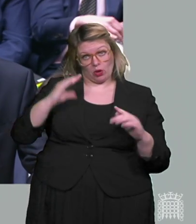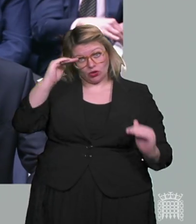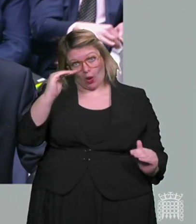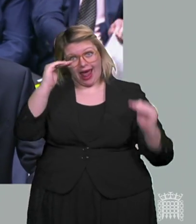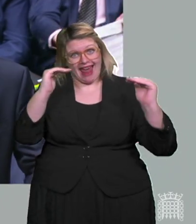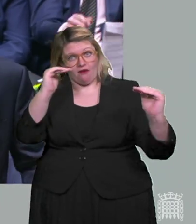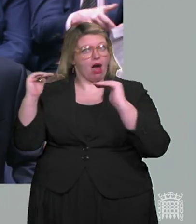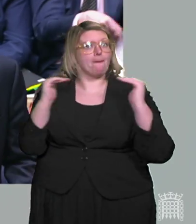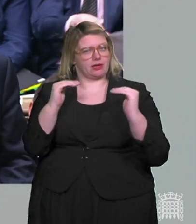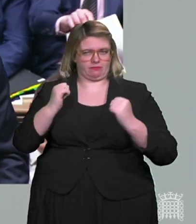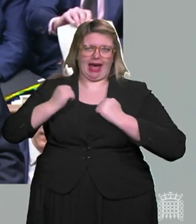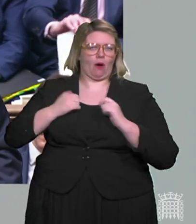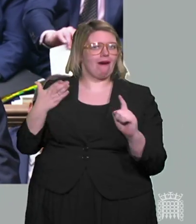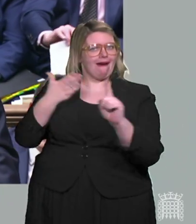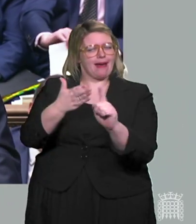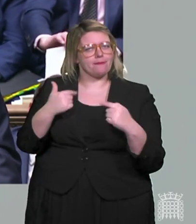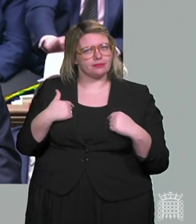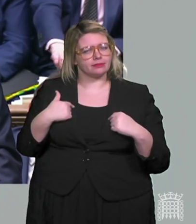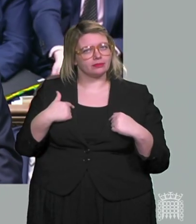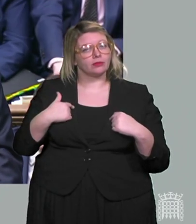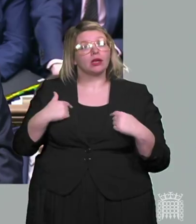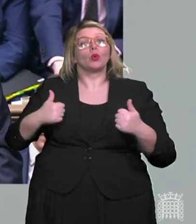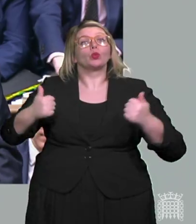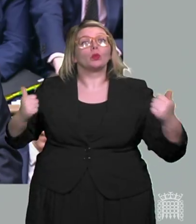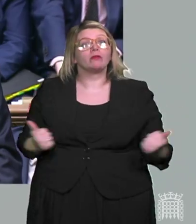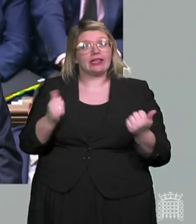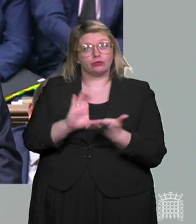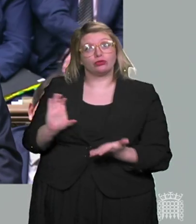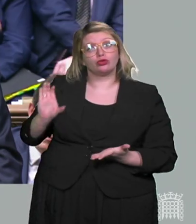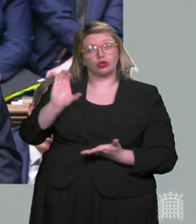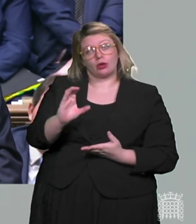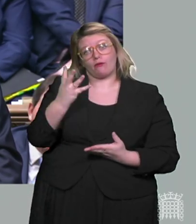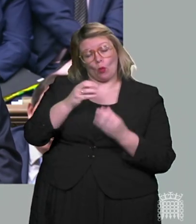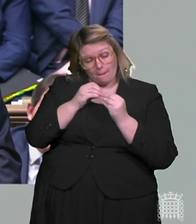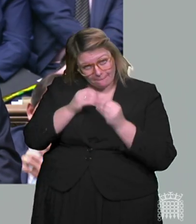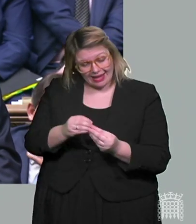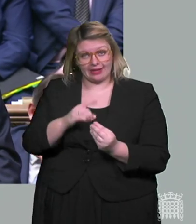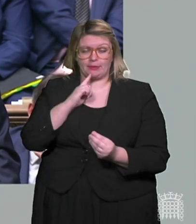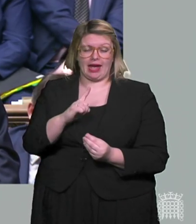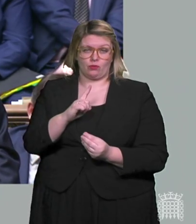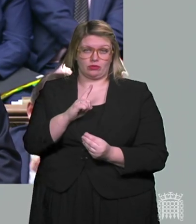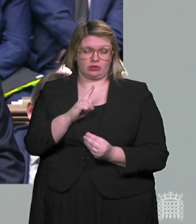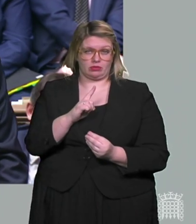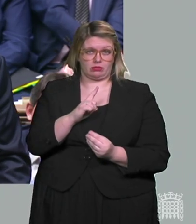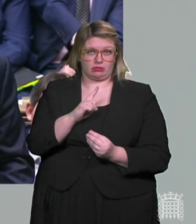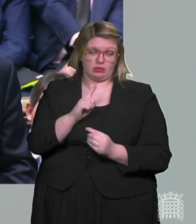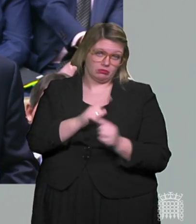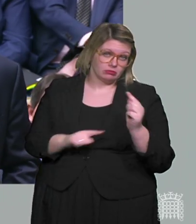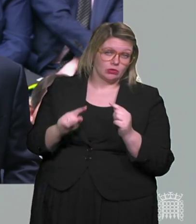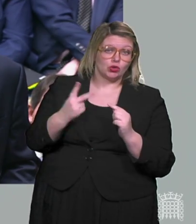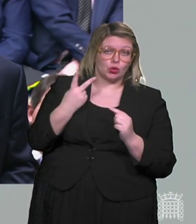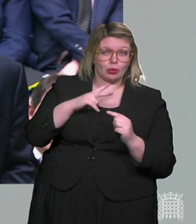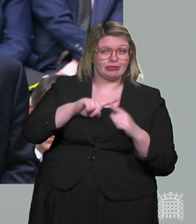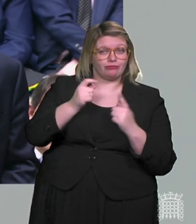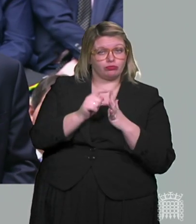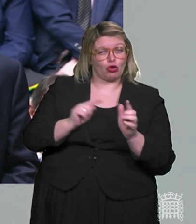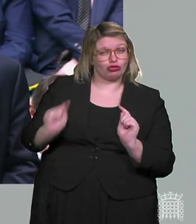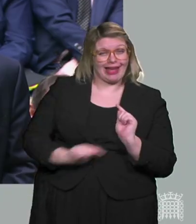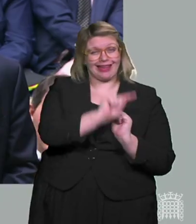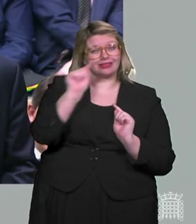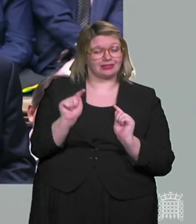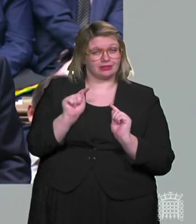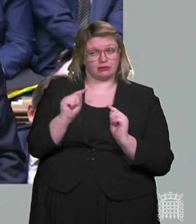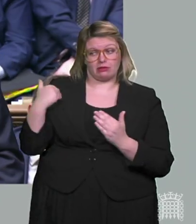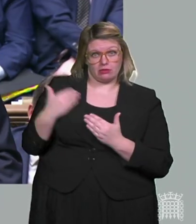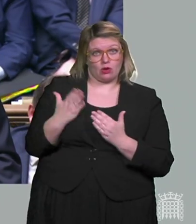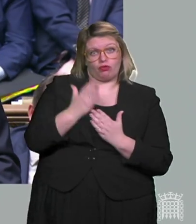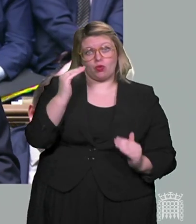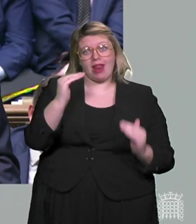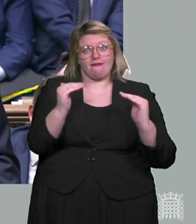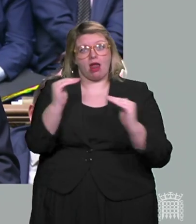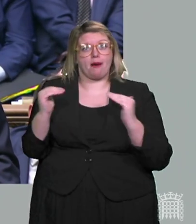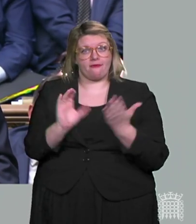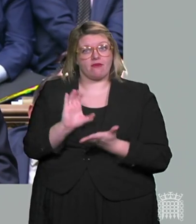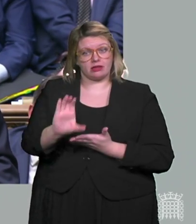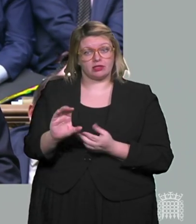We have already allocated nearly £4 billion to over 200 projects across the country through the first two rounds of the levelling-up fund.